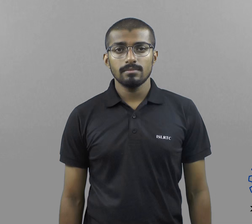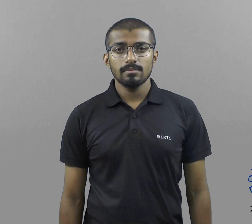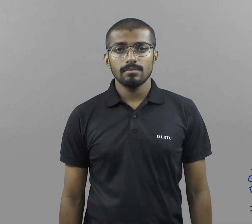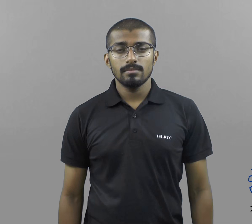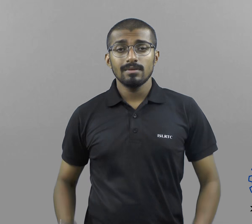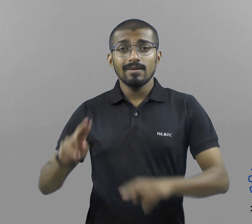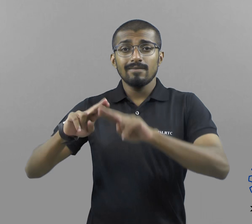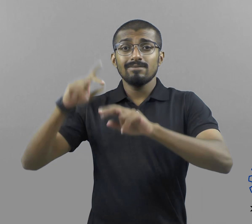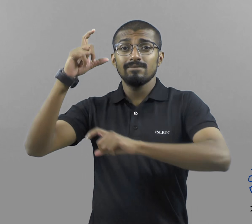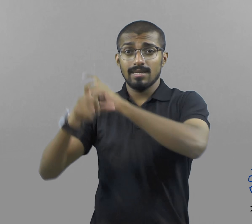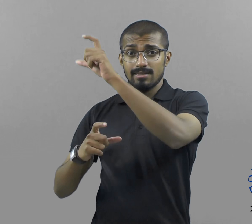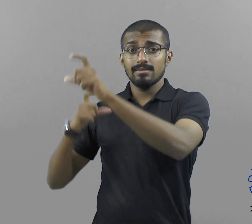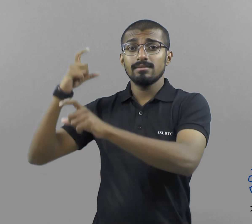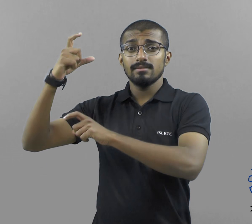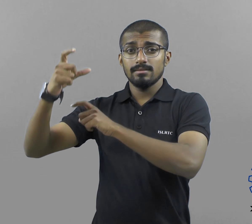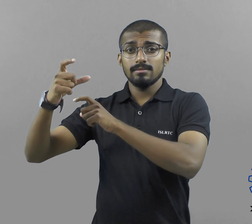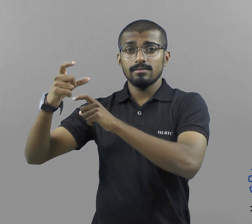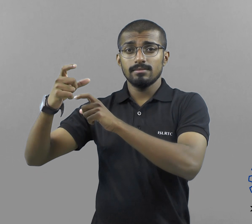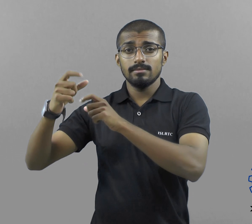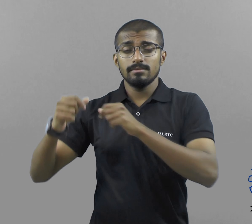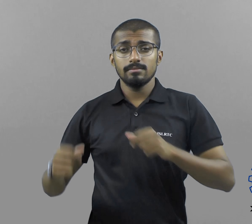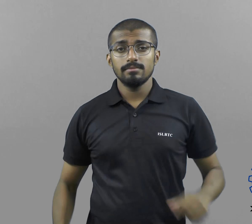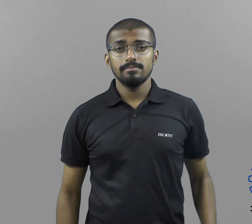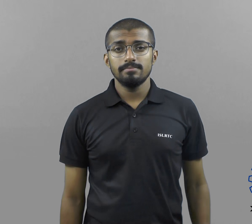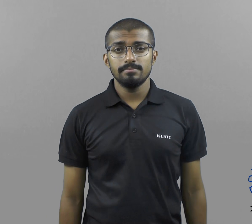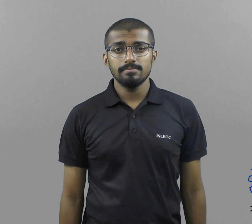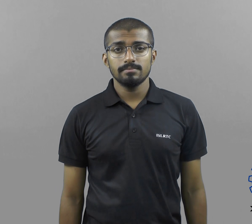Factory